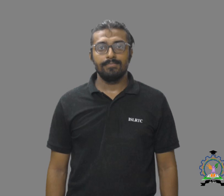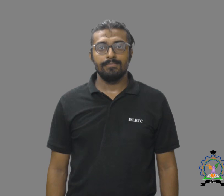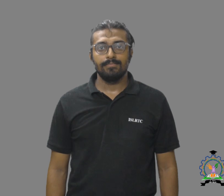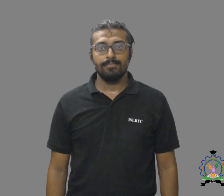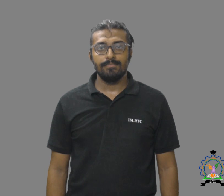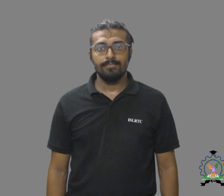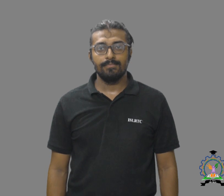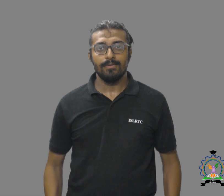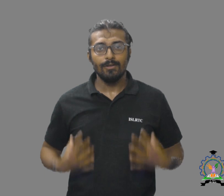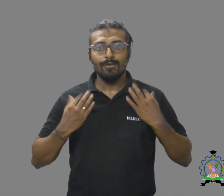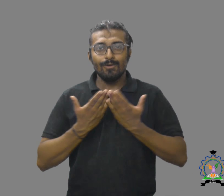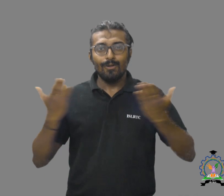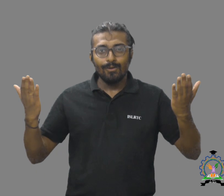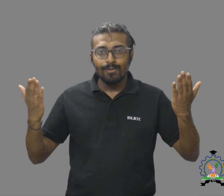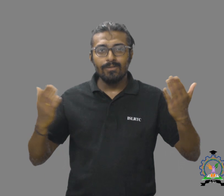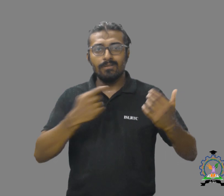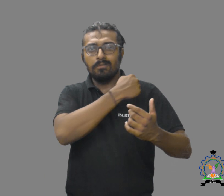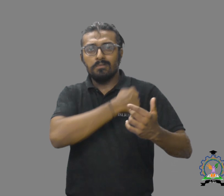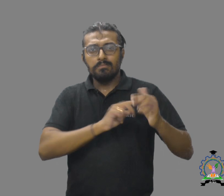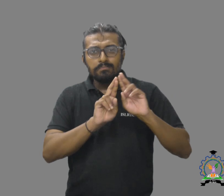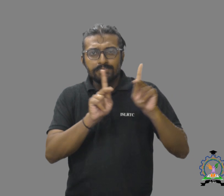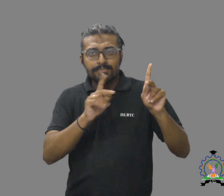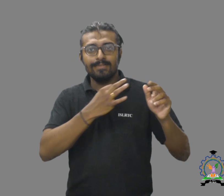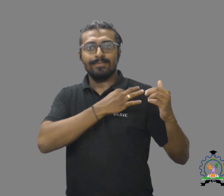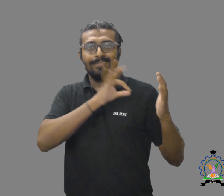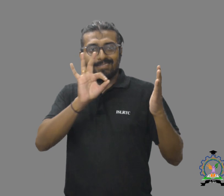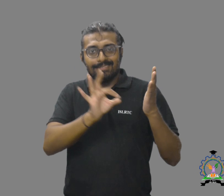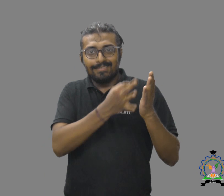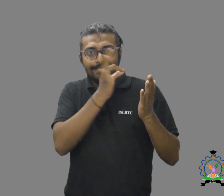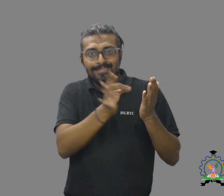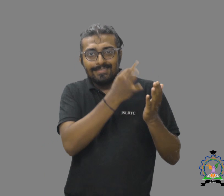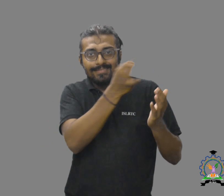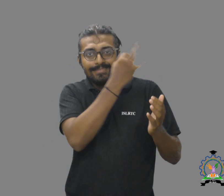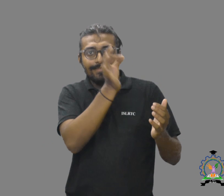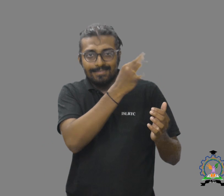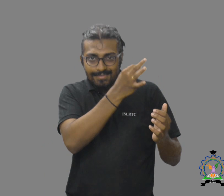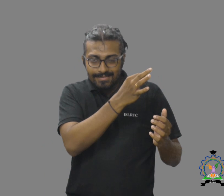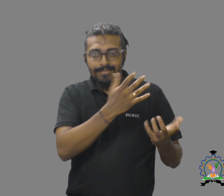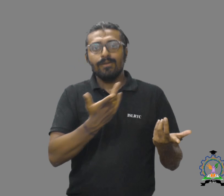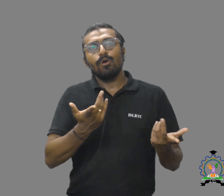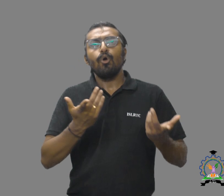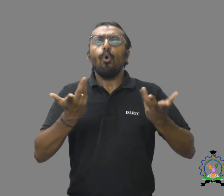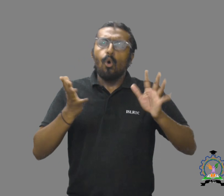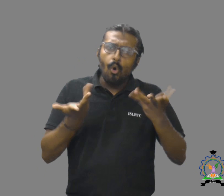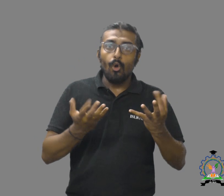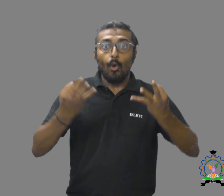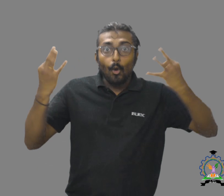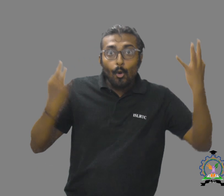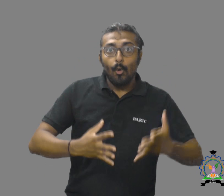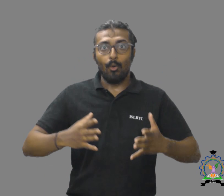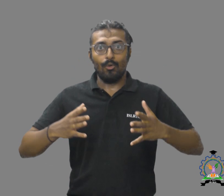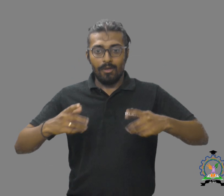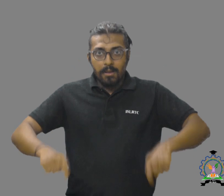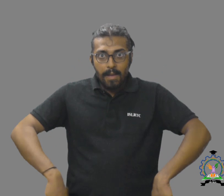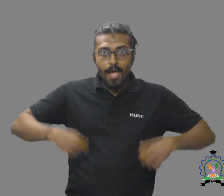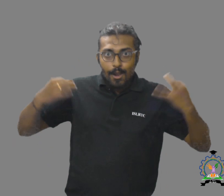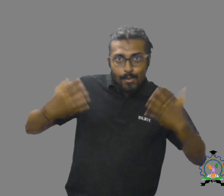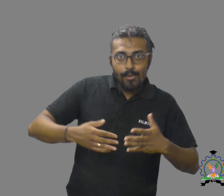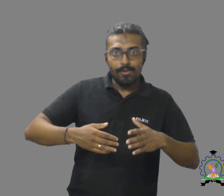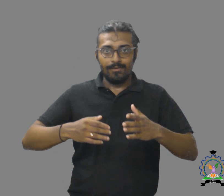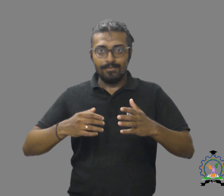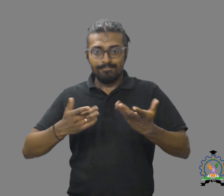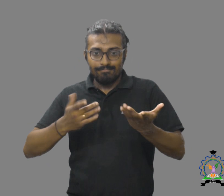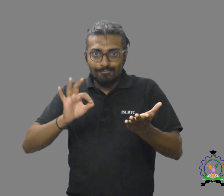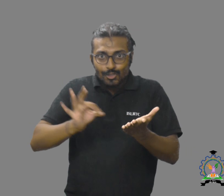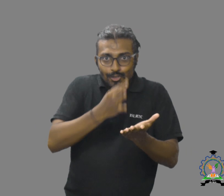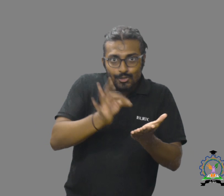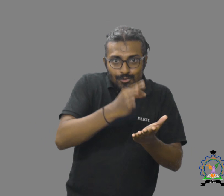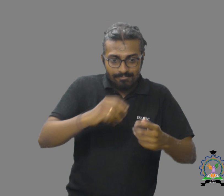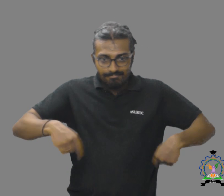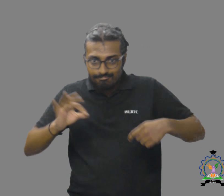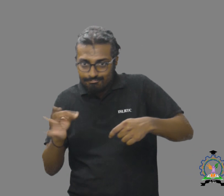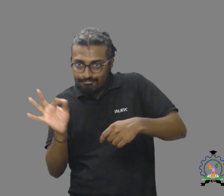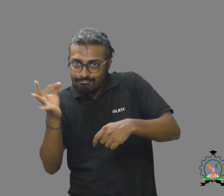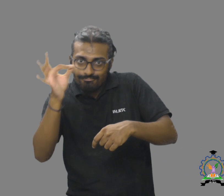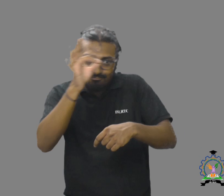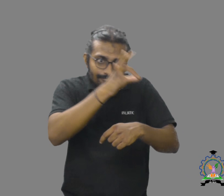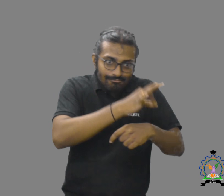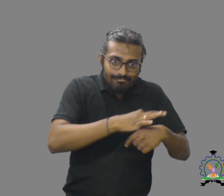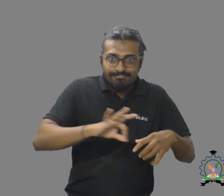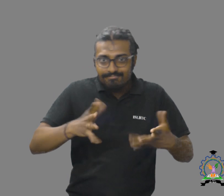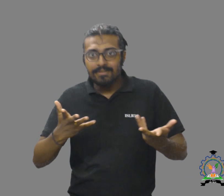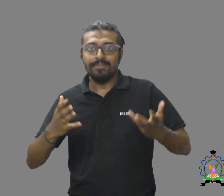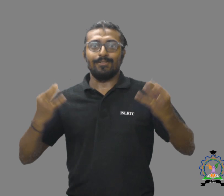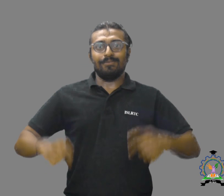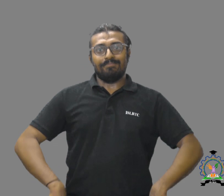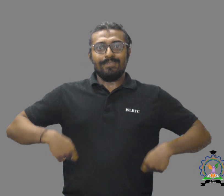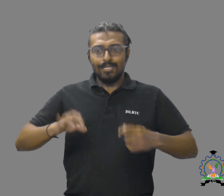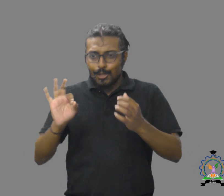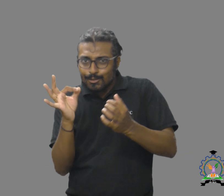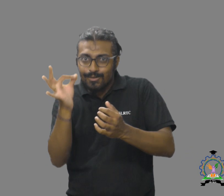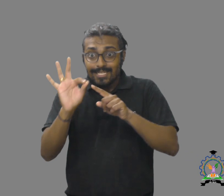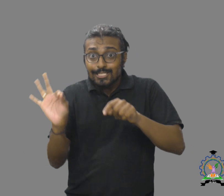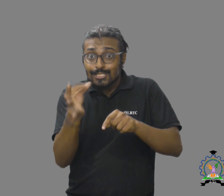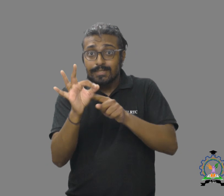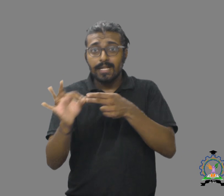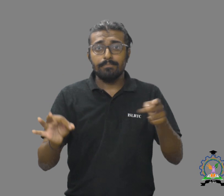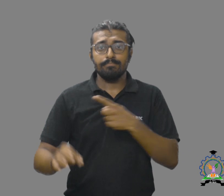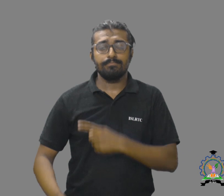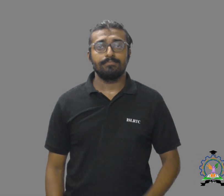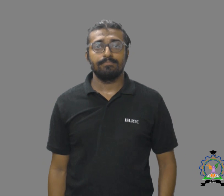Sew